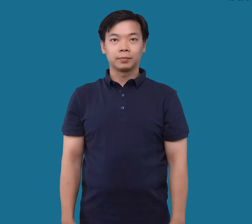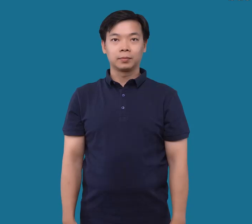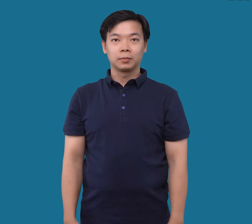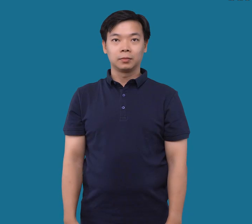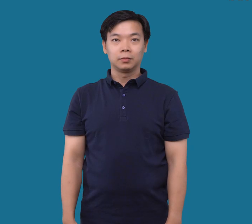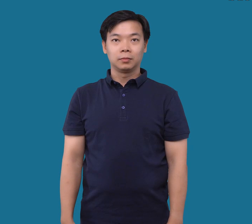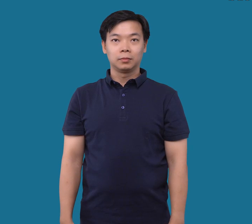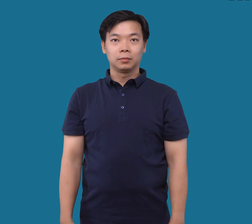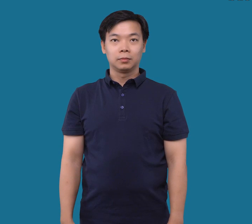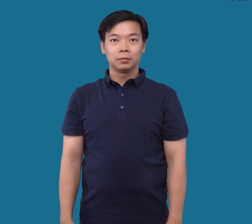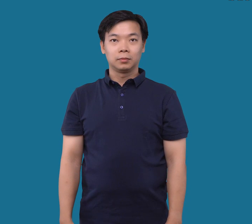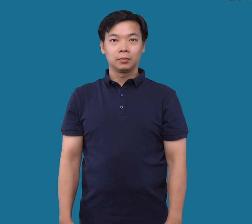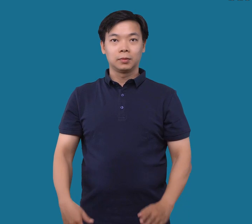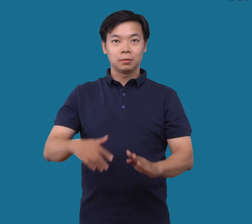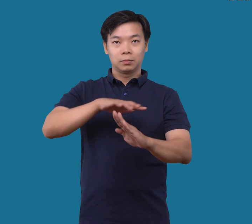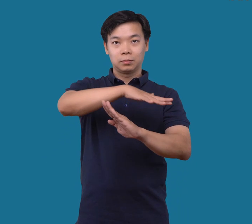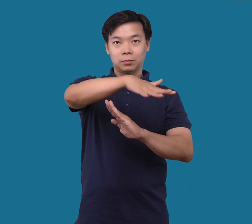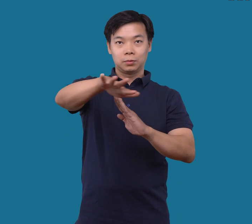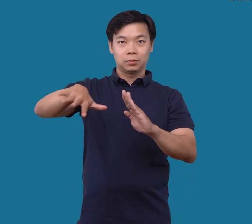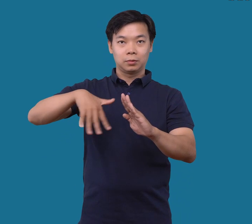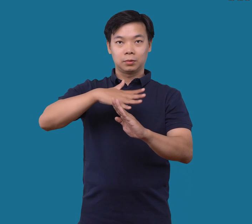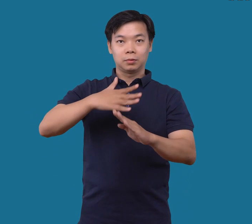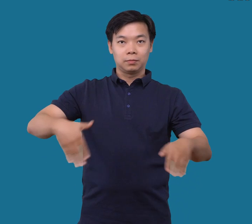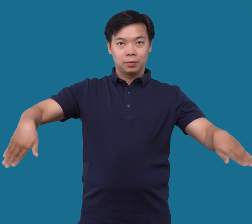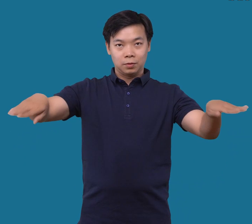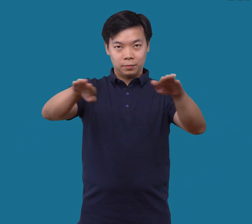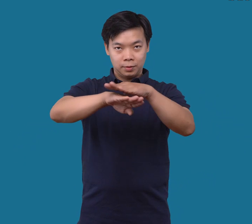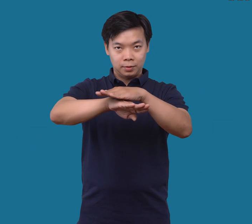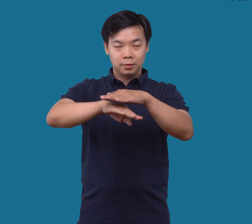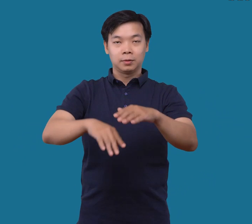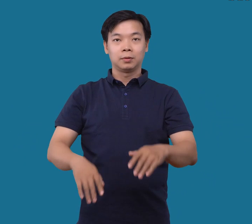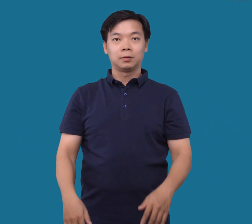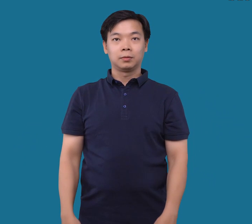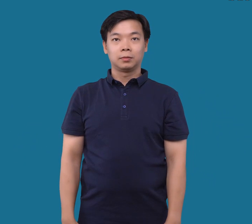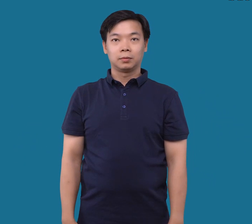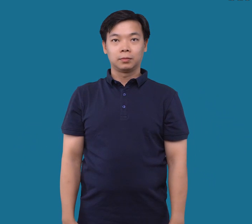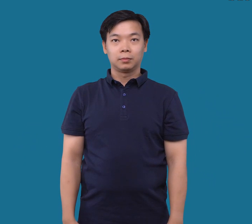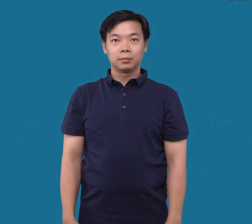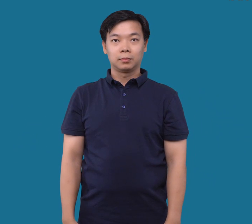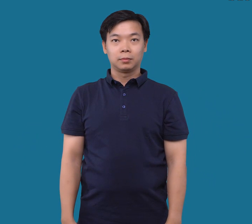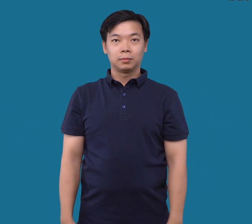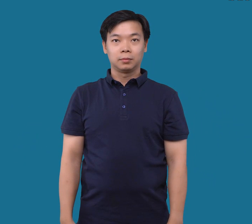bảo vệ môi trường